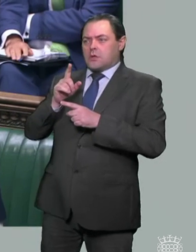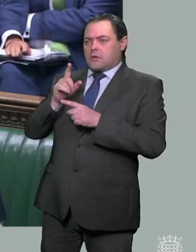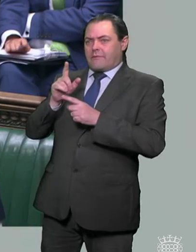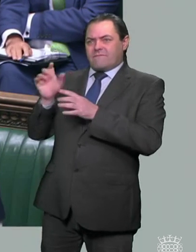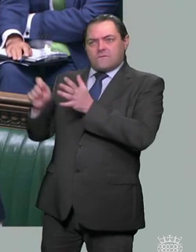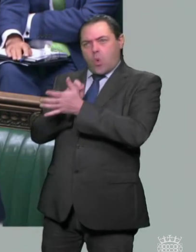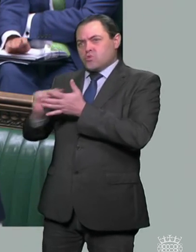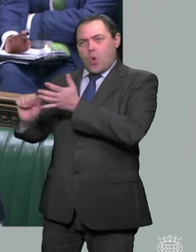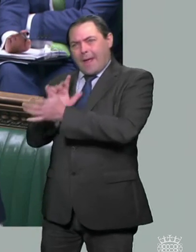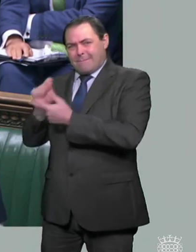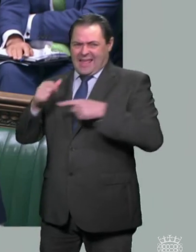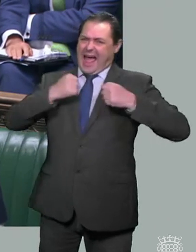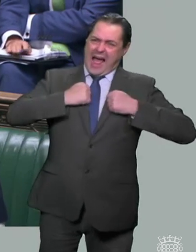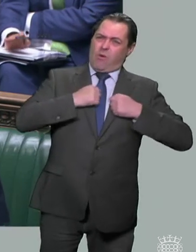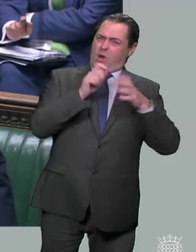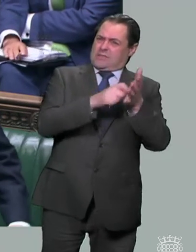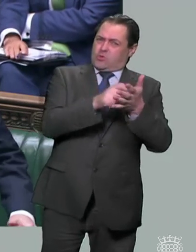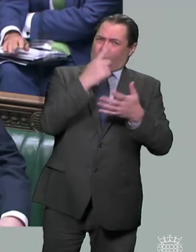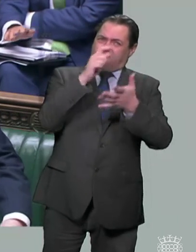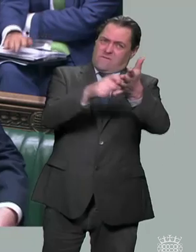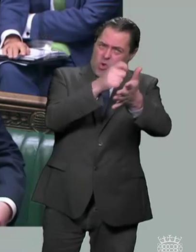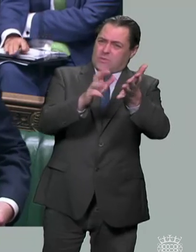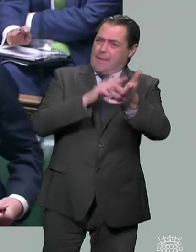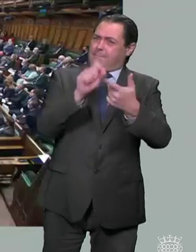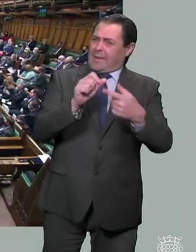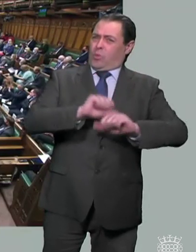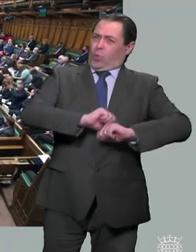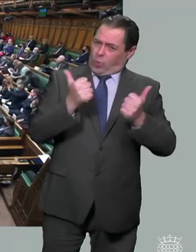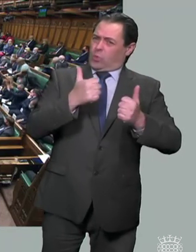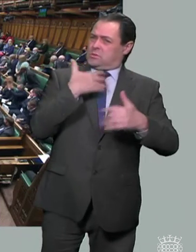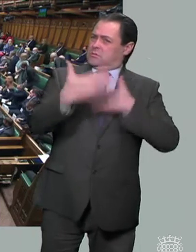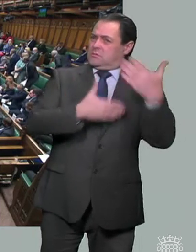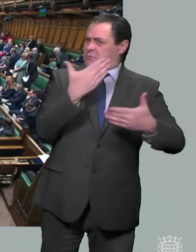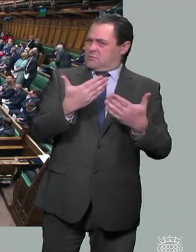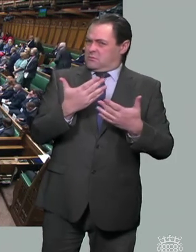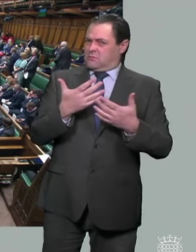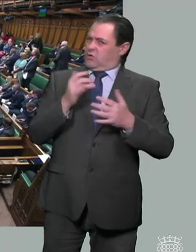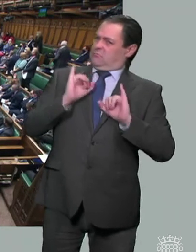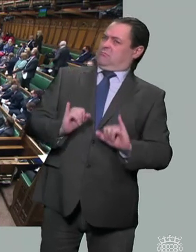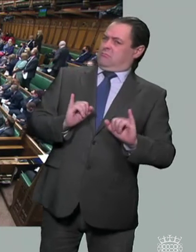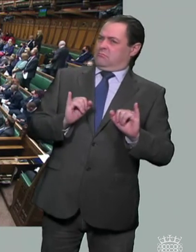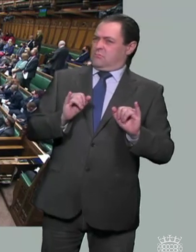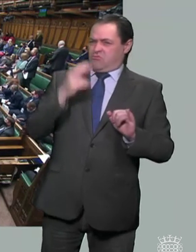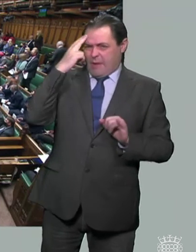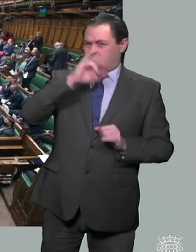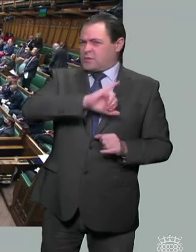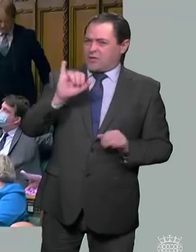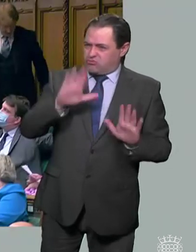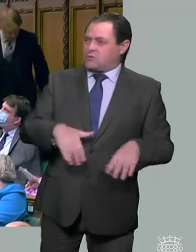This is one of the cleanest democracies in the world, and people should be proud of it.